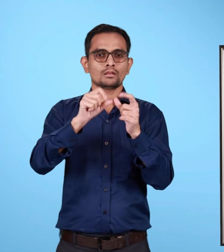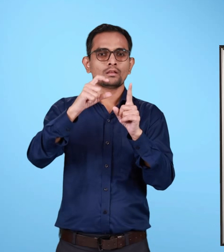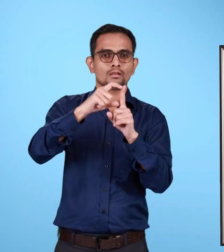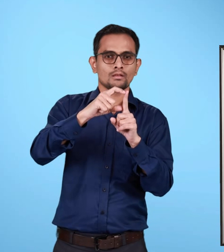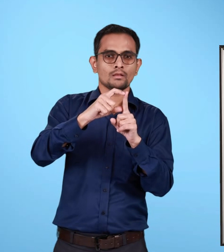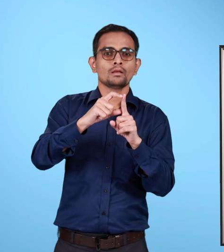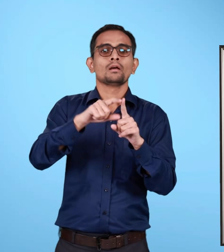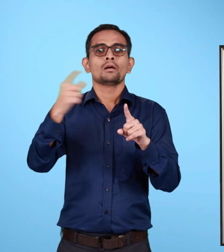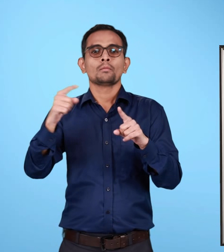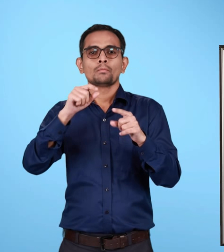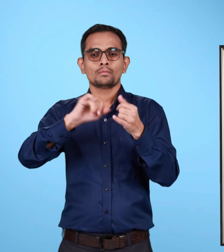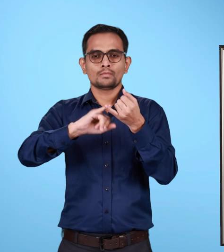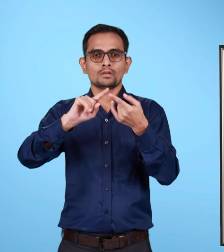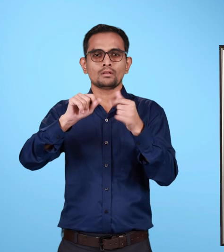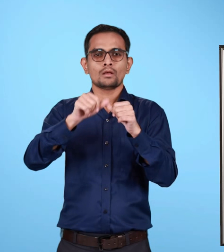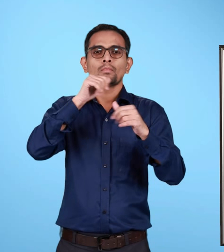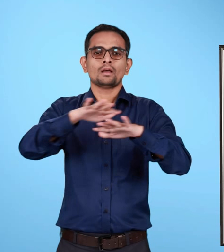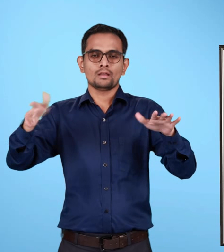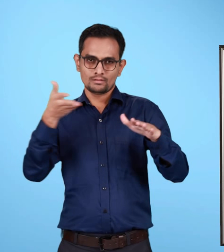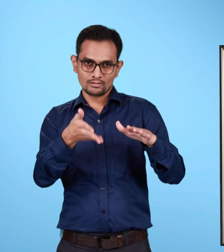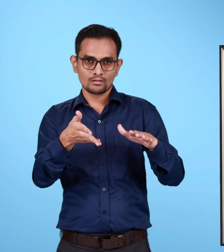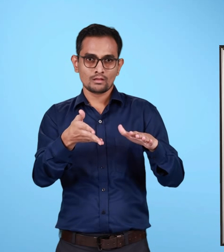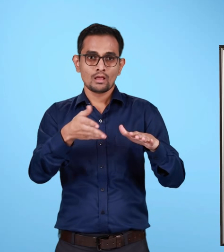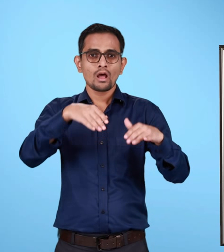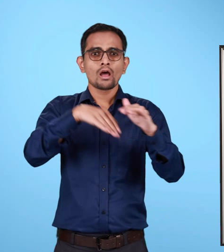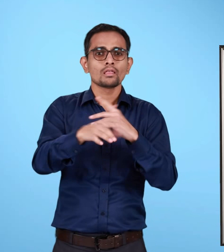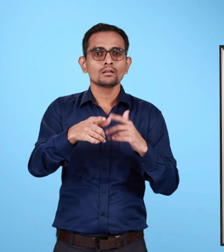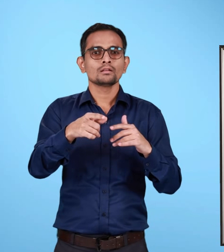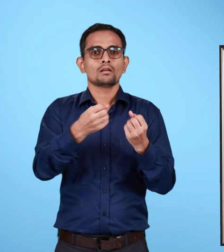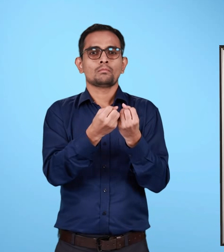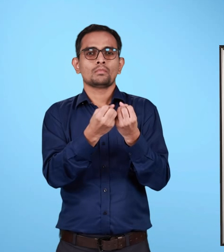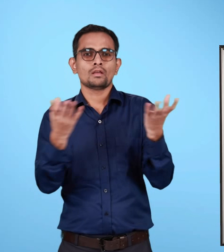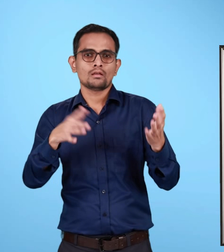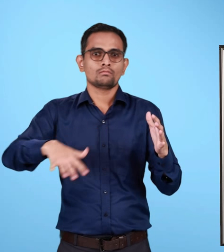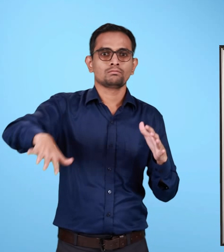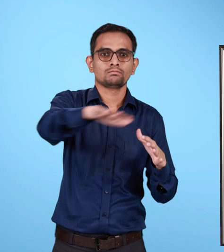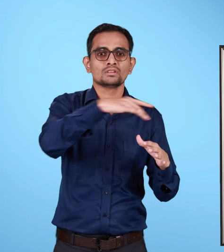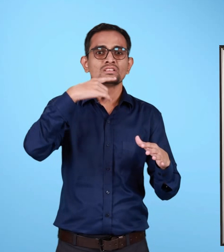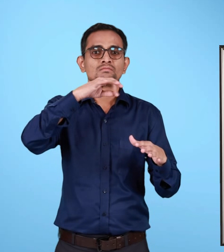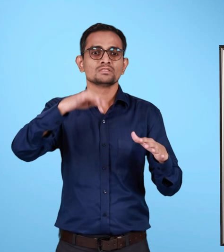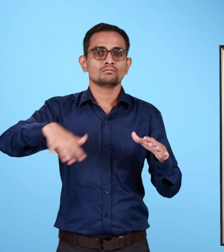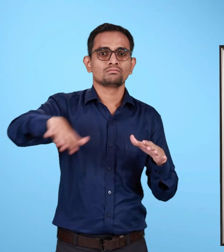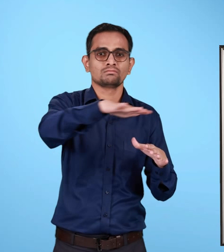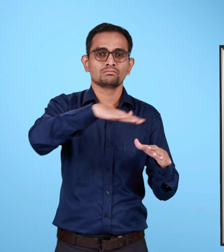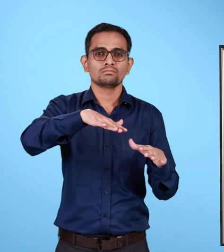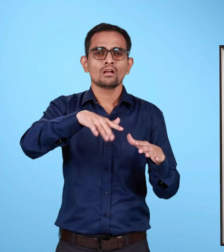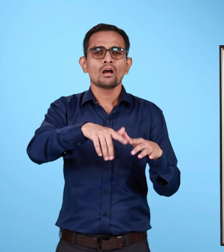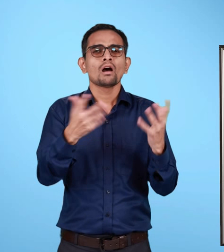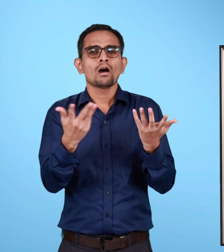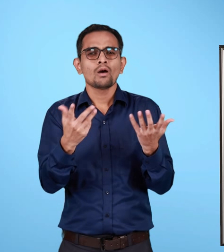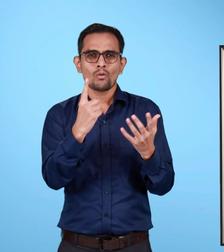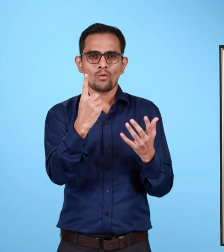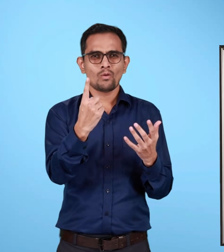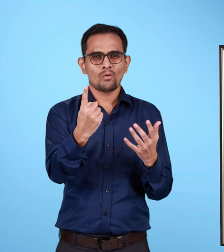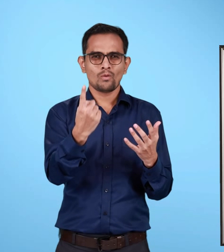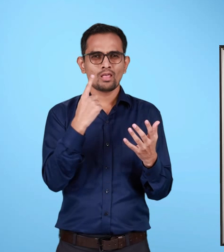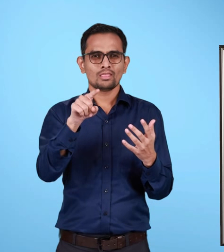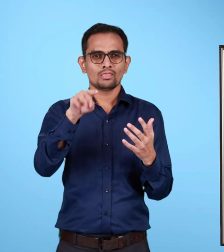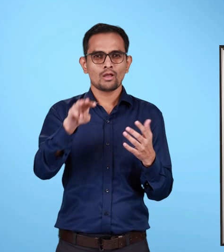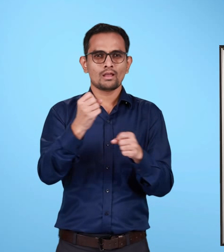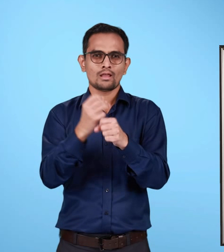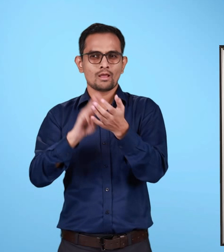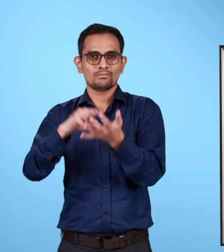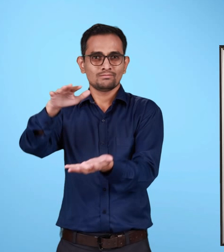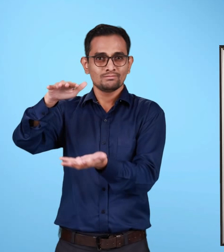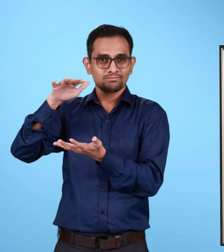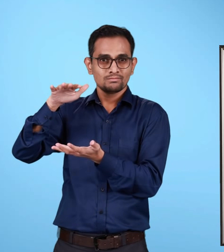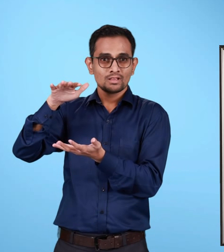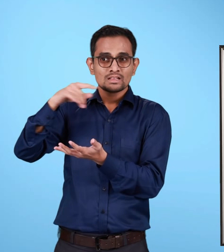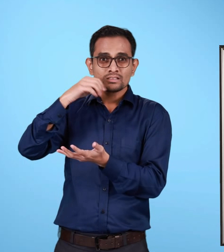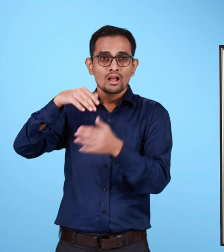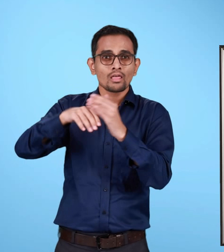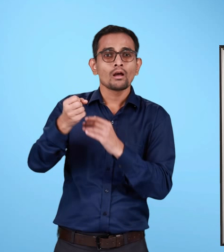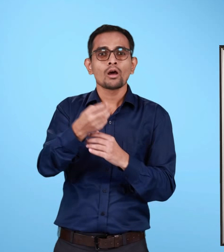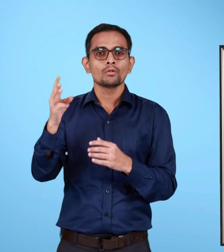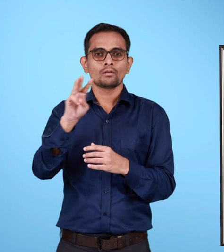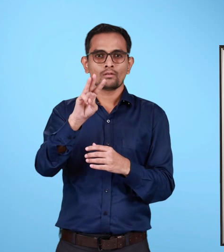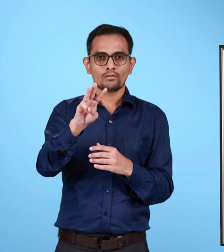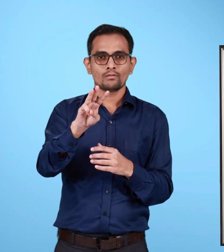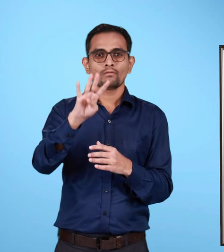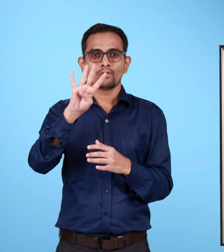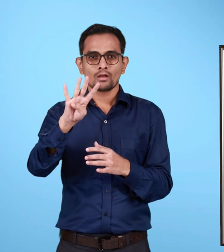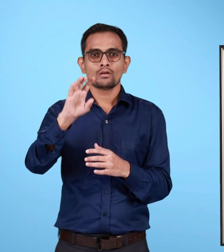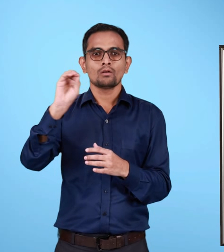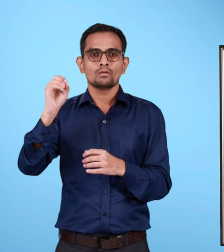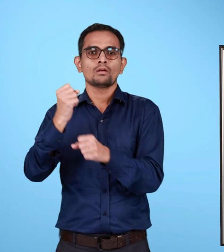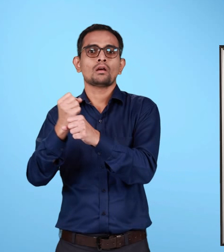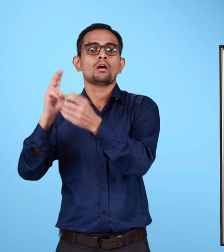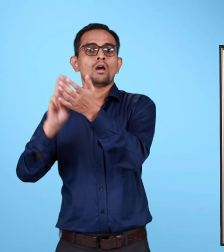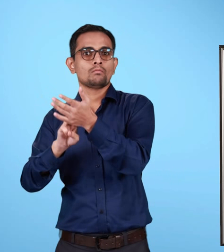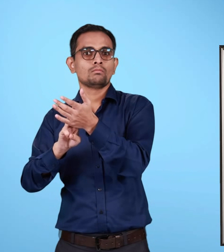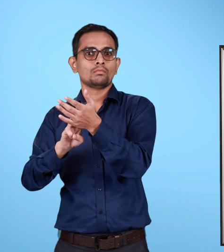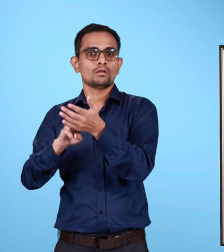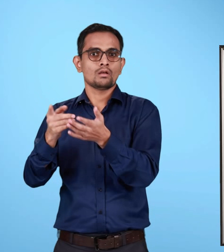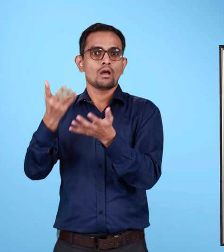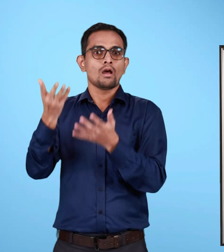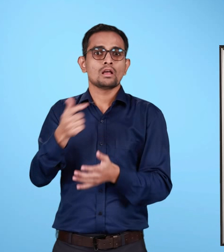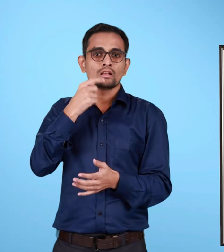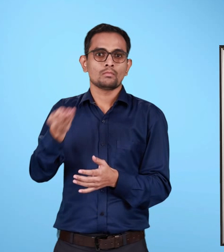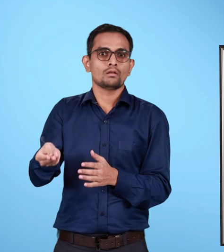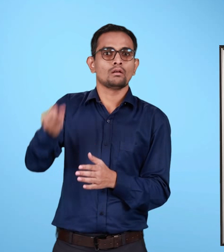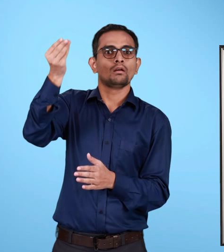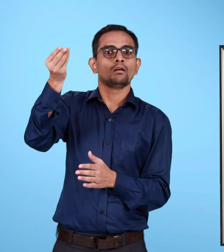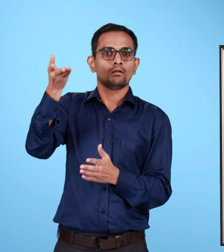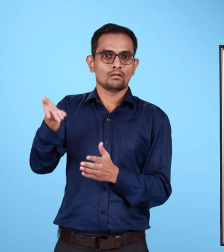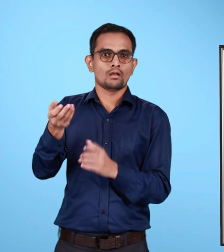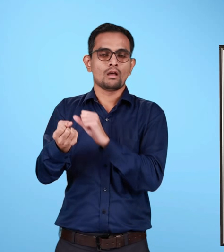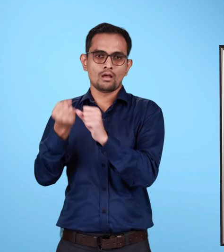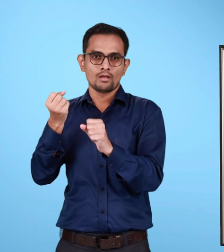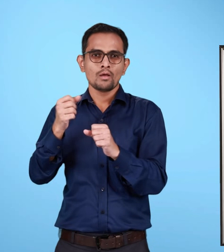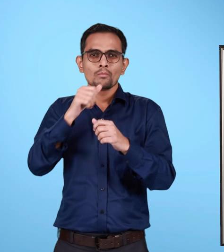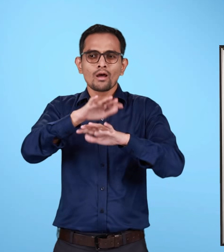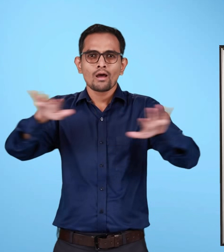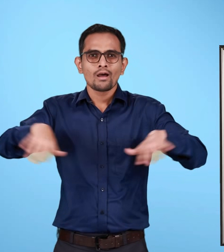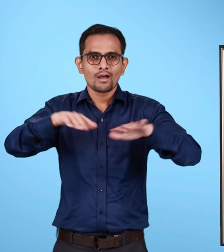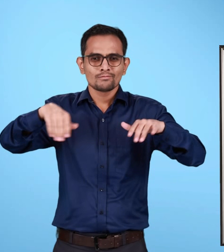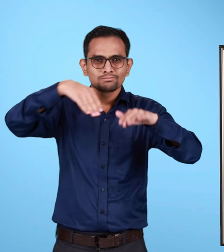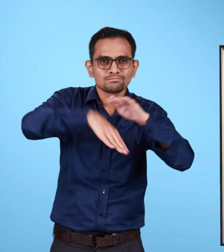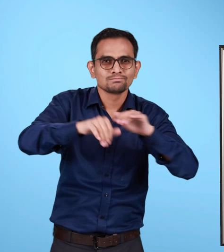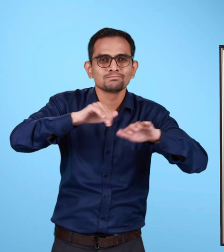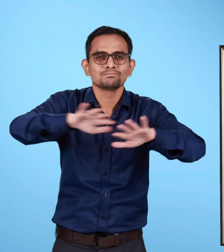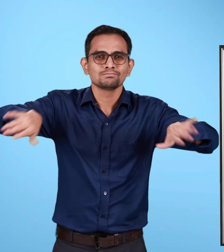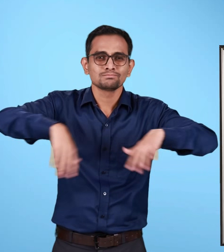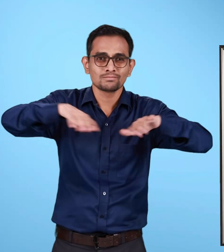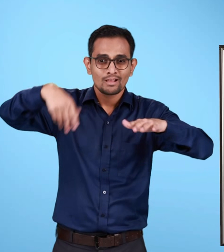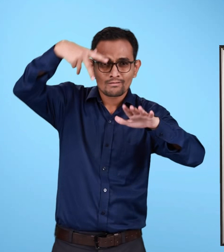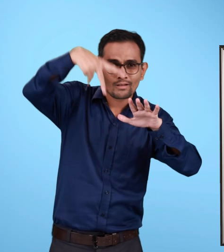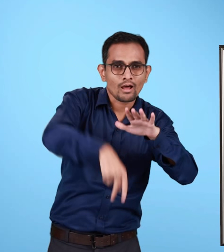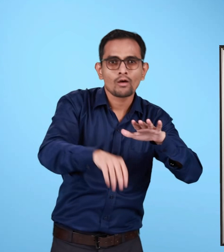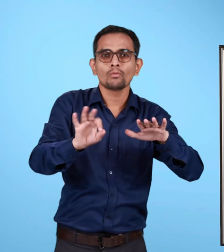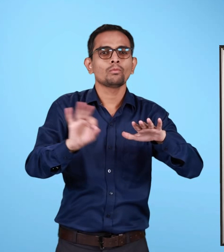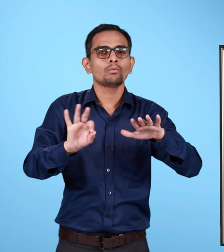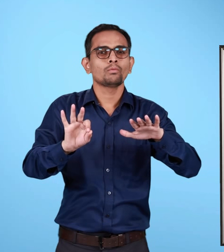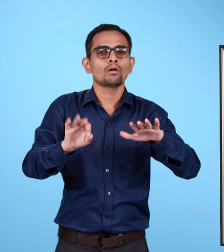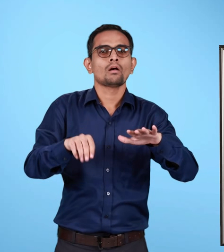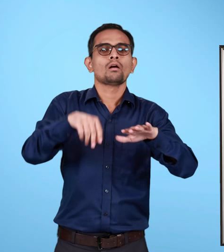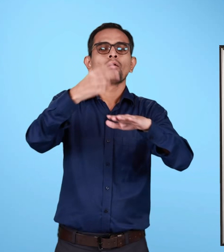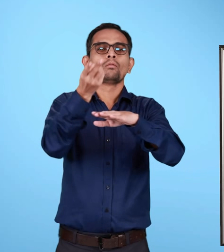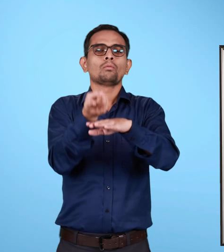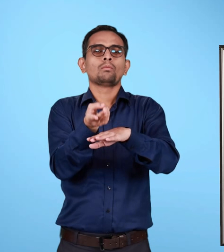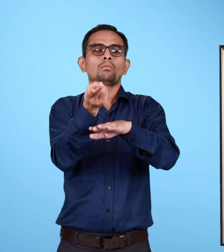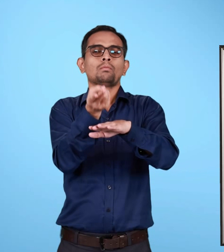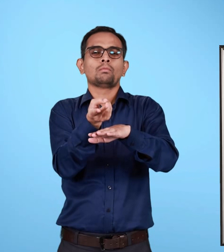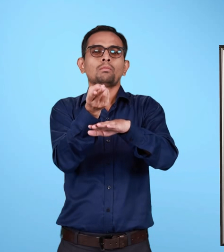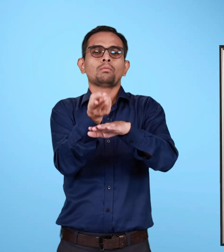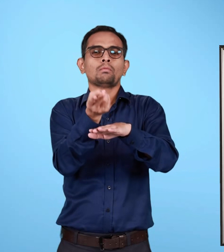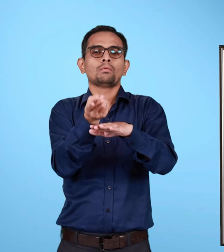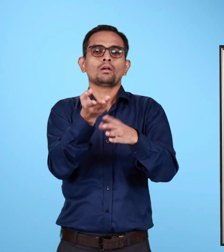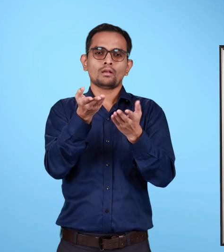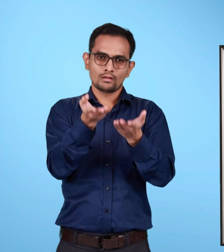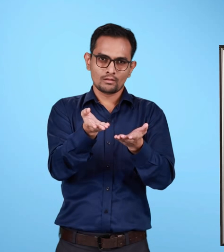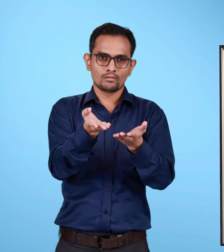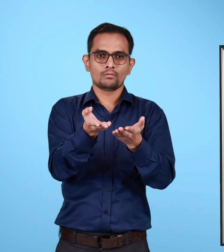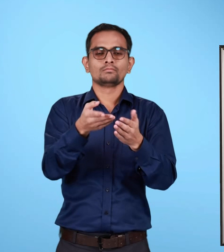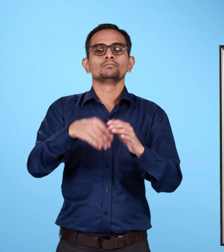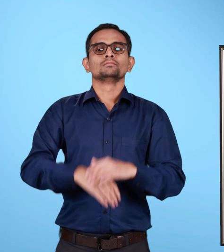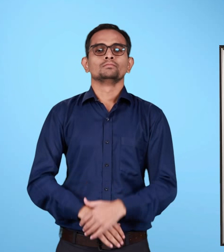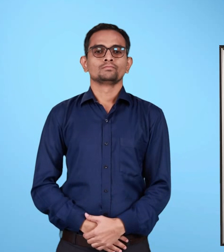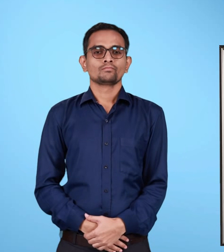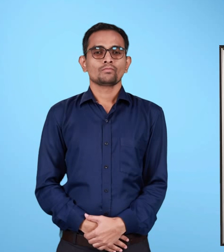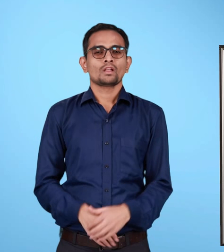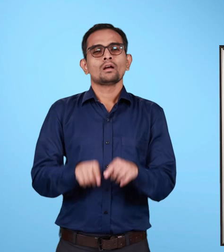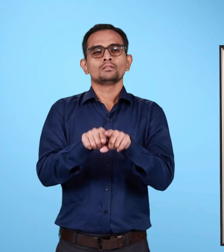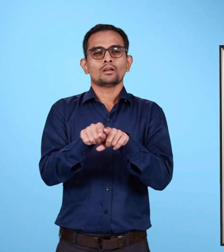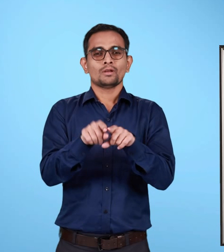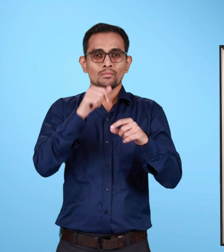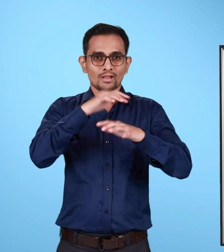per litre of water, that is, the Dead Sea has high salinity. Swimmers can float in it because the increased salt content